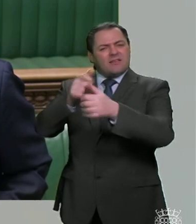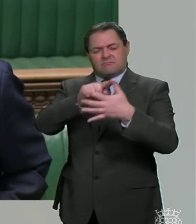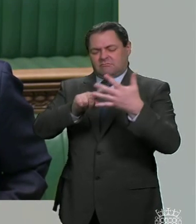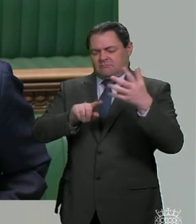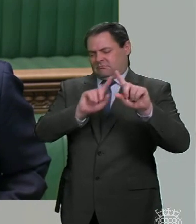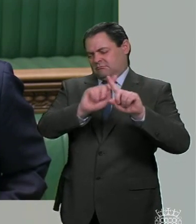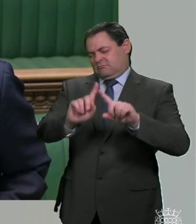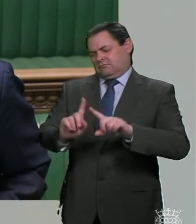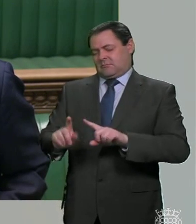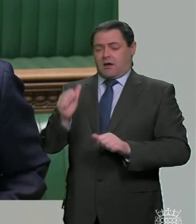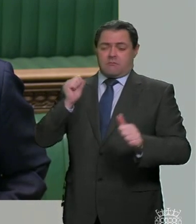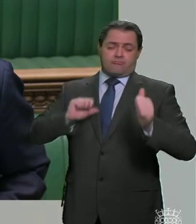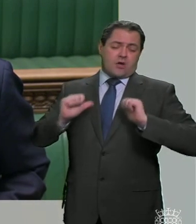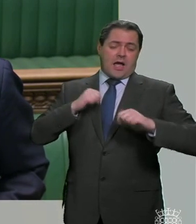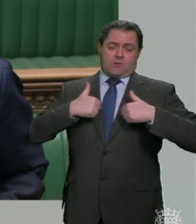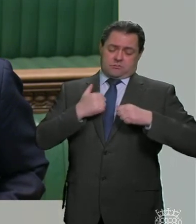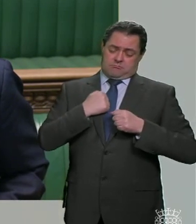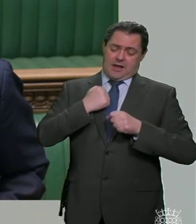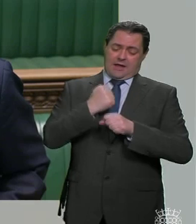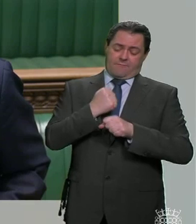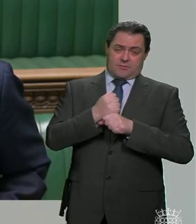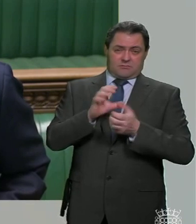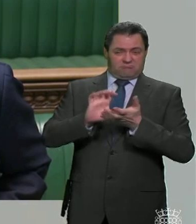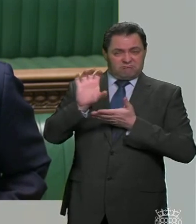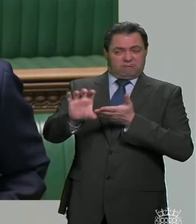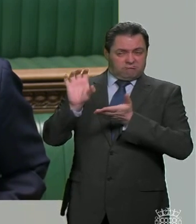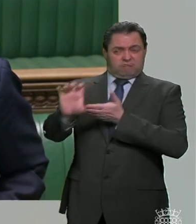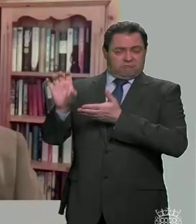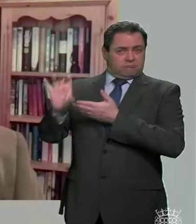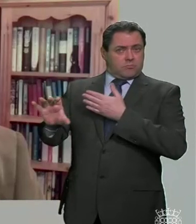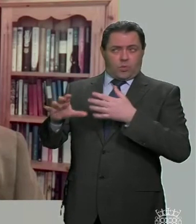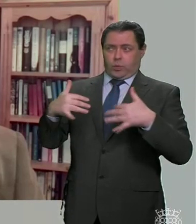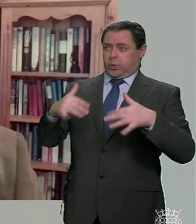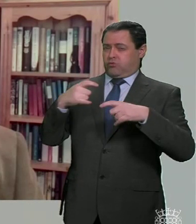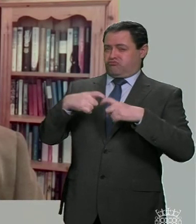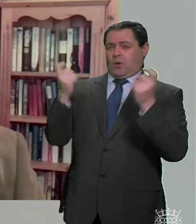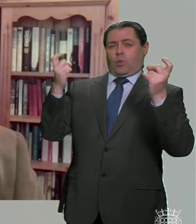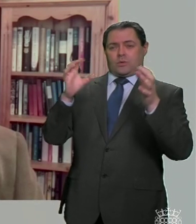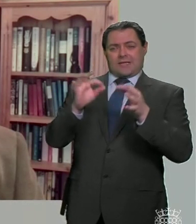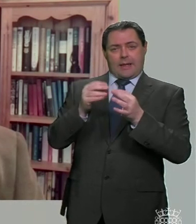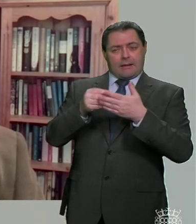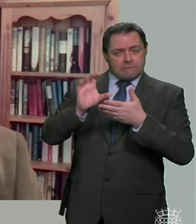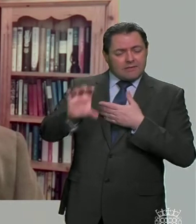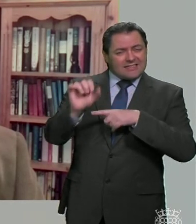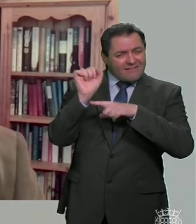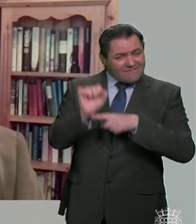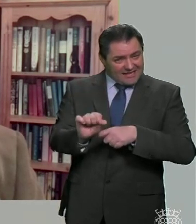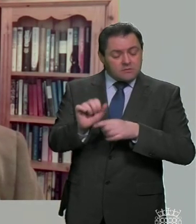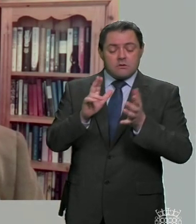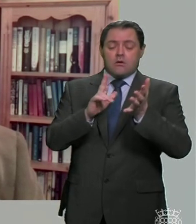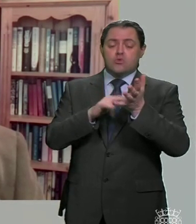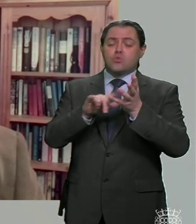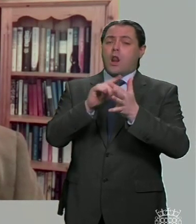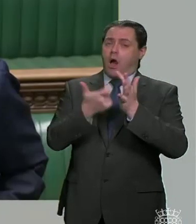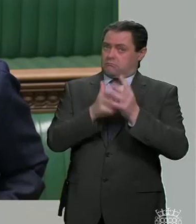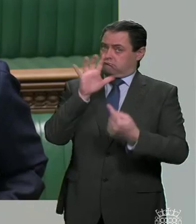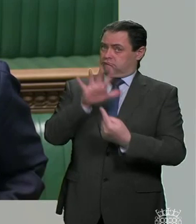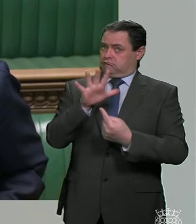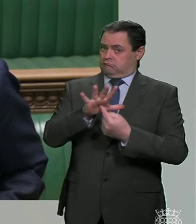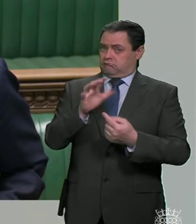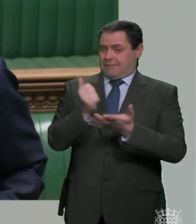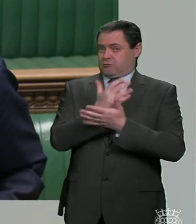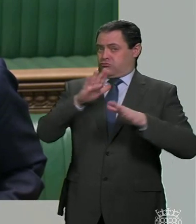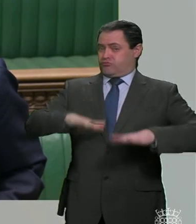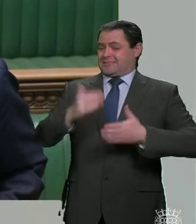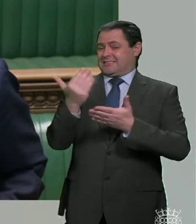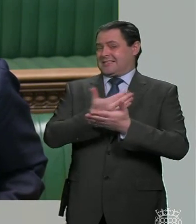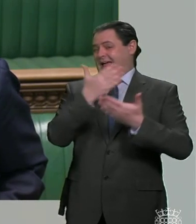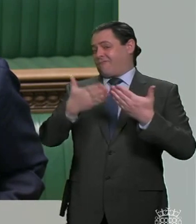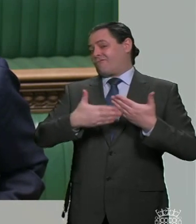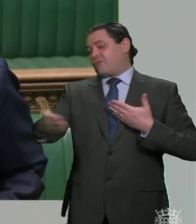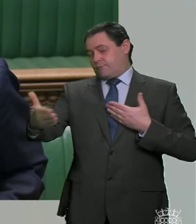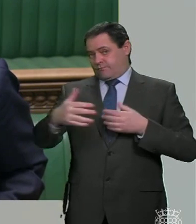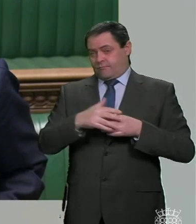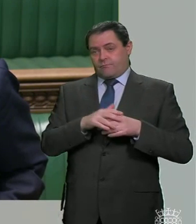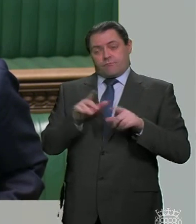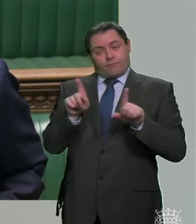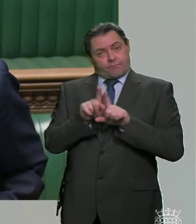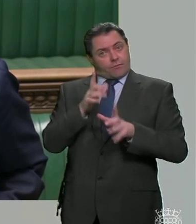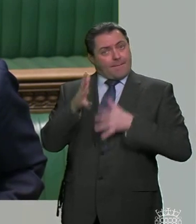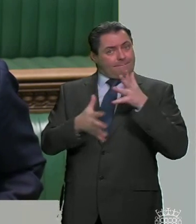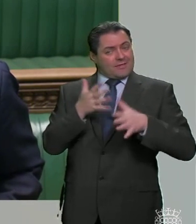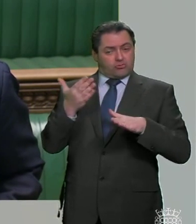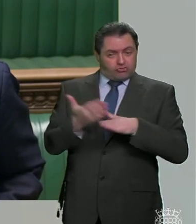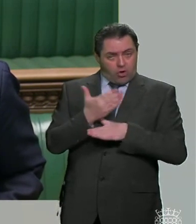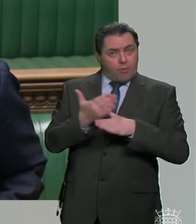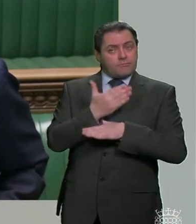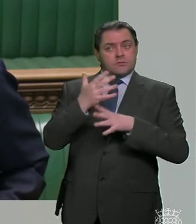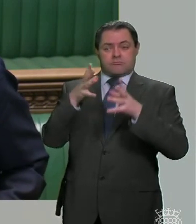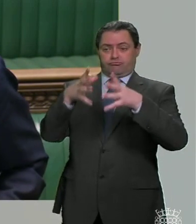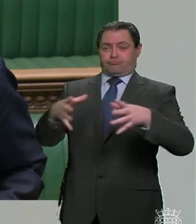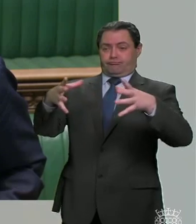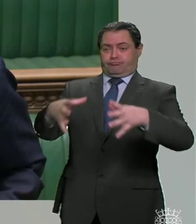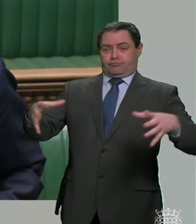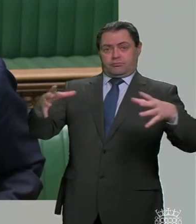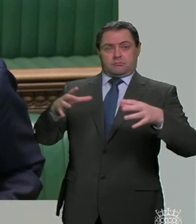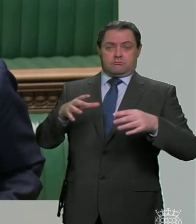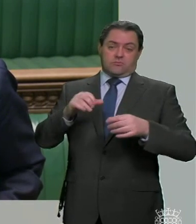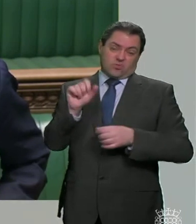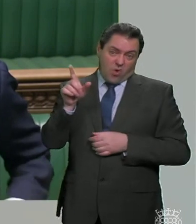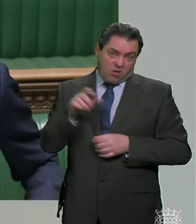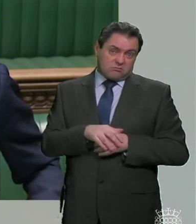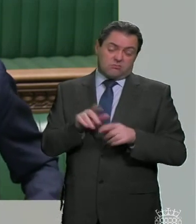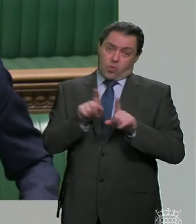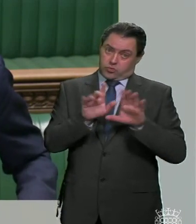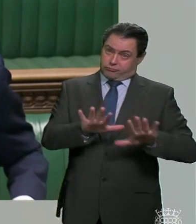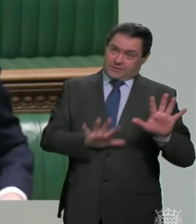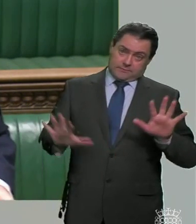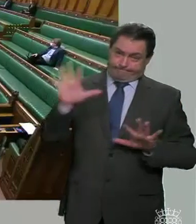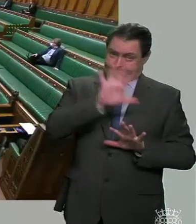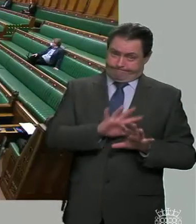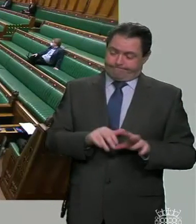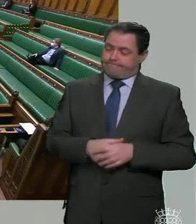I am very proud that this Government are investing record sums in defence, including maintaining our nuclear defence, which is absolutely vital for our long-term security, and helping, thereby, to drive jobs not just in Scotland, but across the UK.